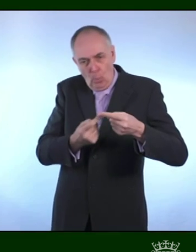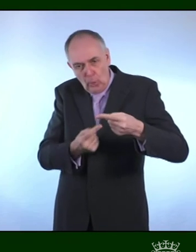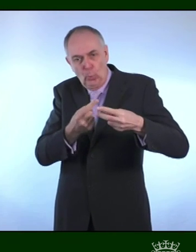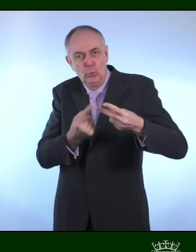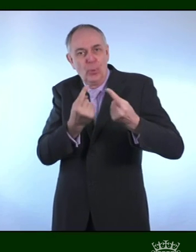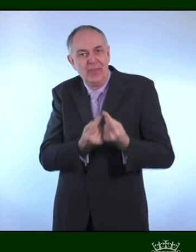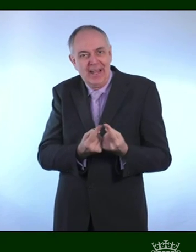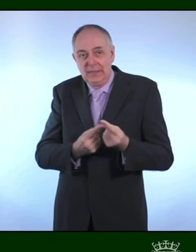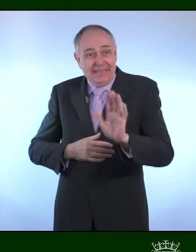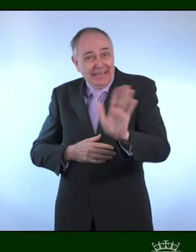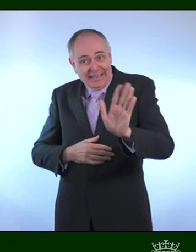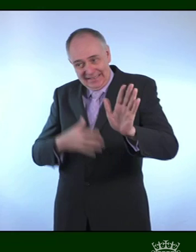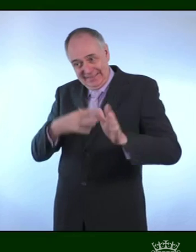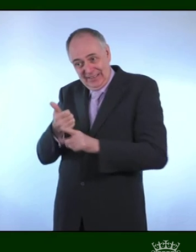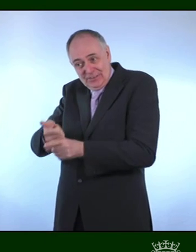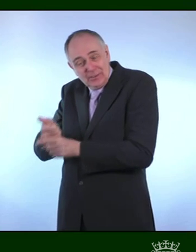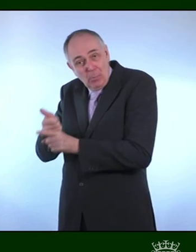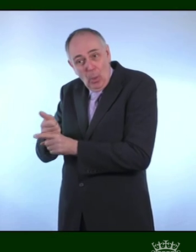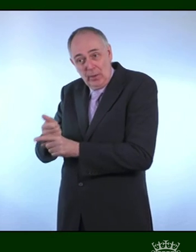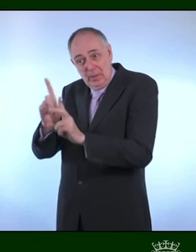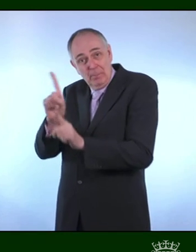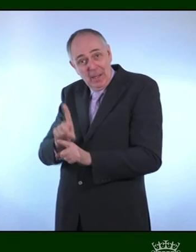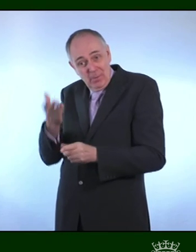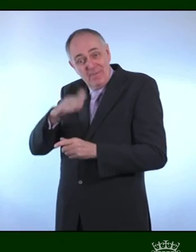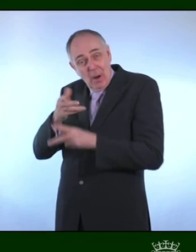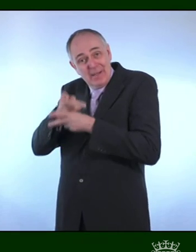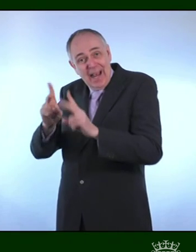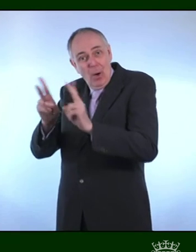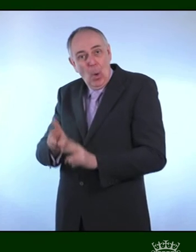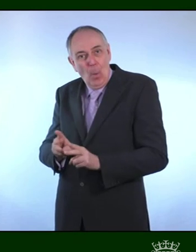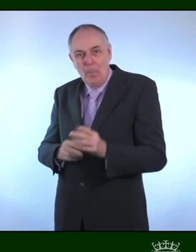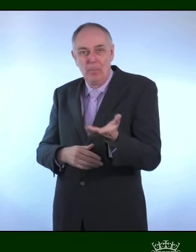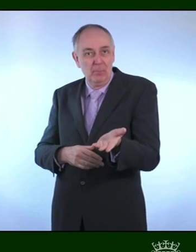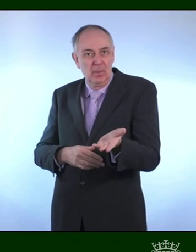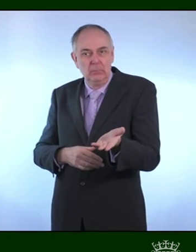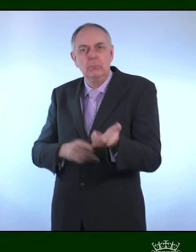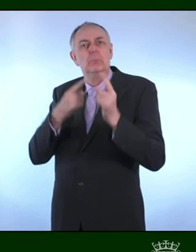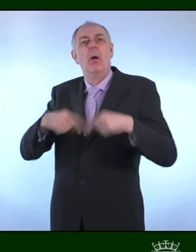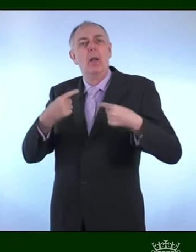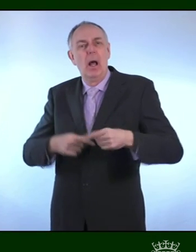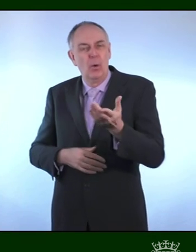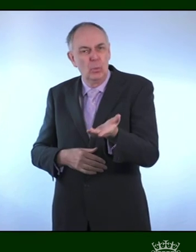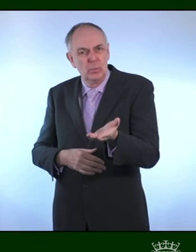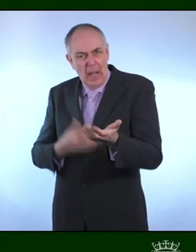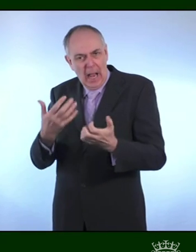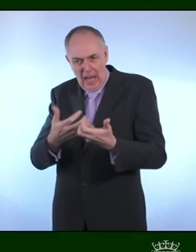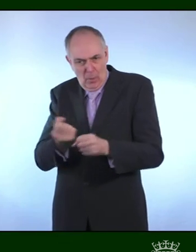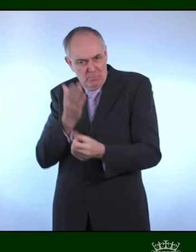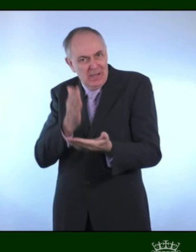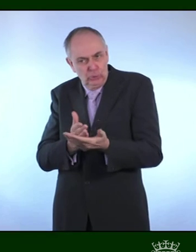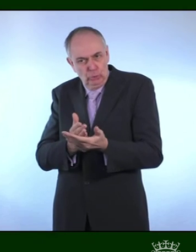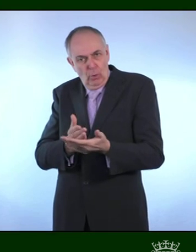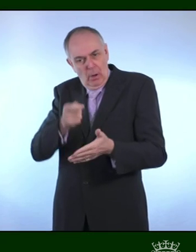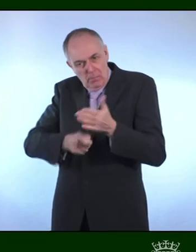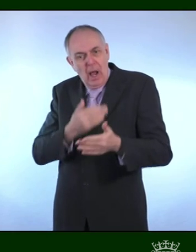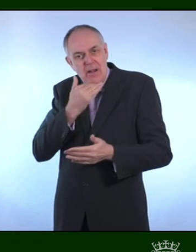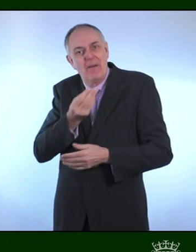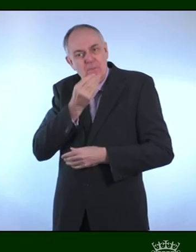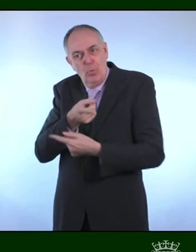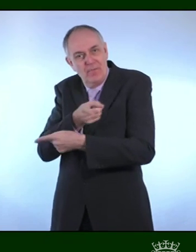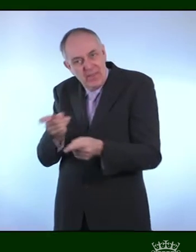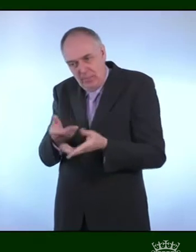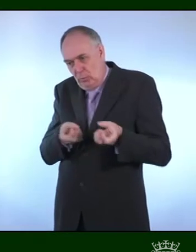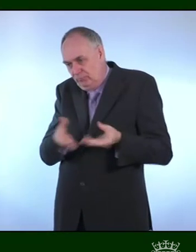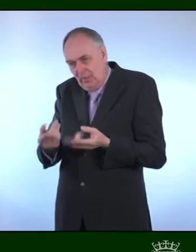What is the Prime Minister’s plan for making sure that care workers can get the vital food and supplies that they need for the people they are caring for?